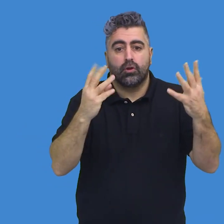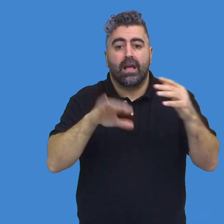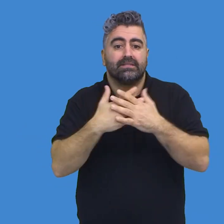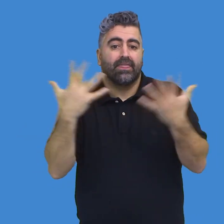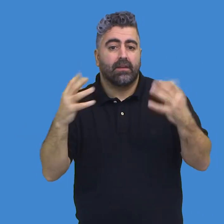hasta